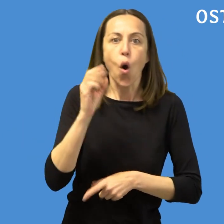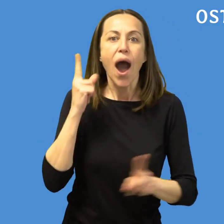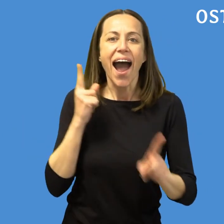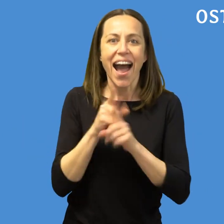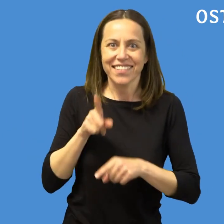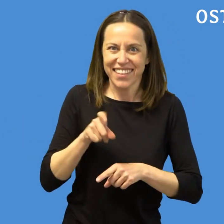contra